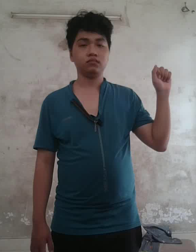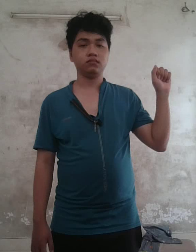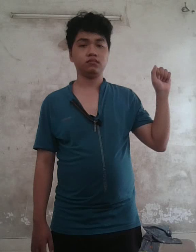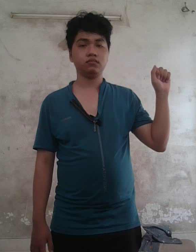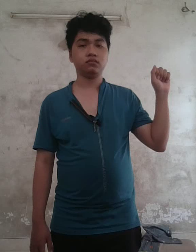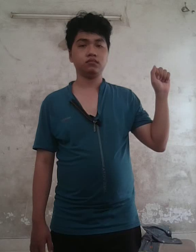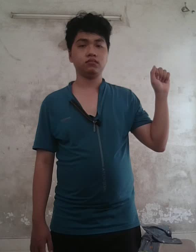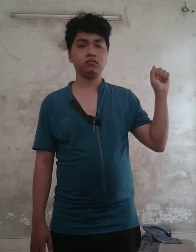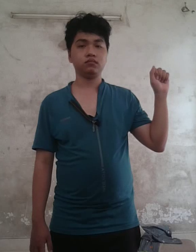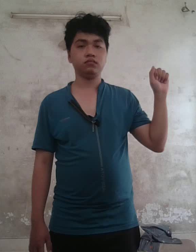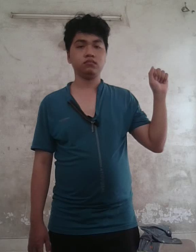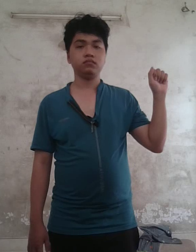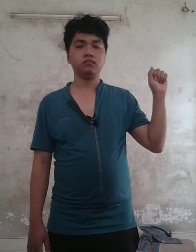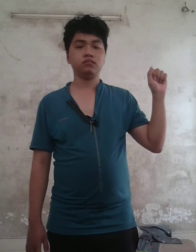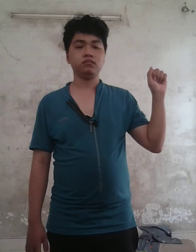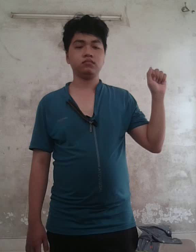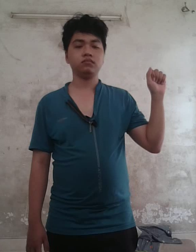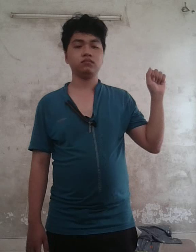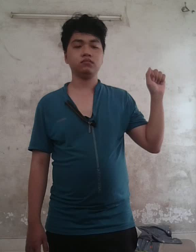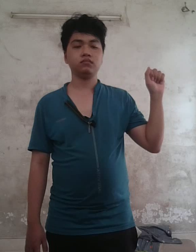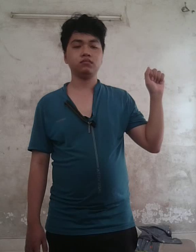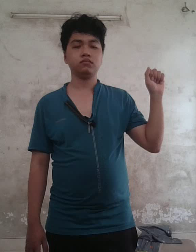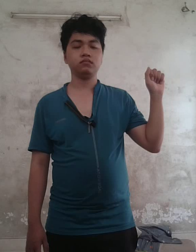a